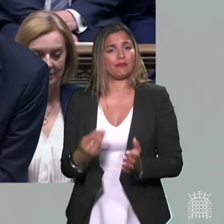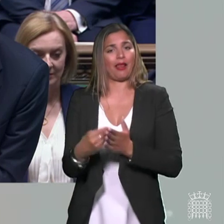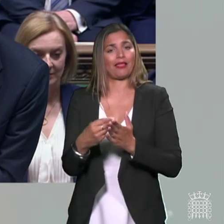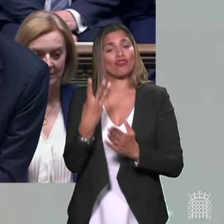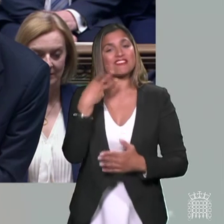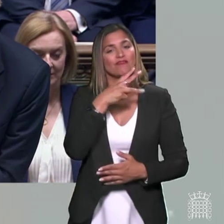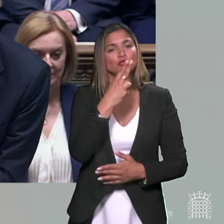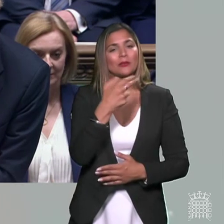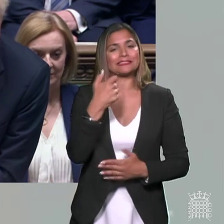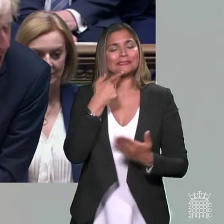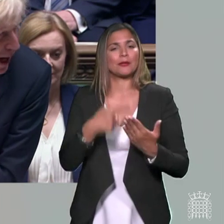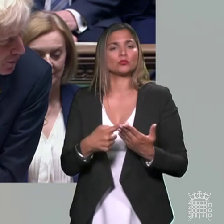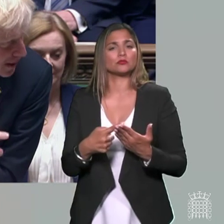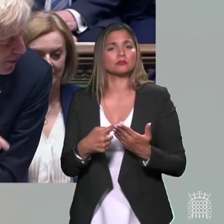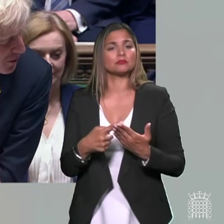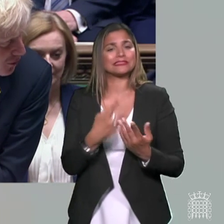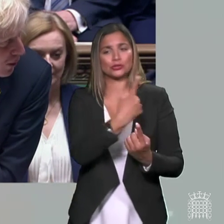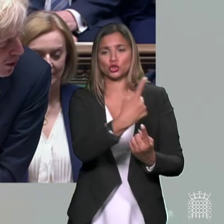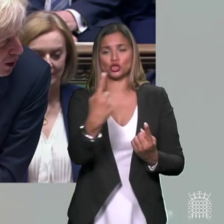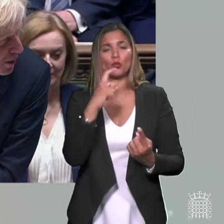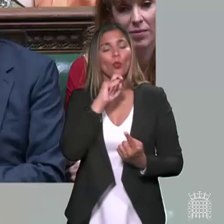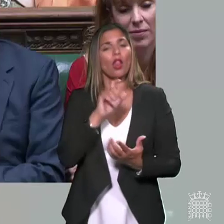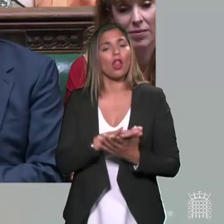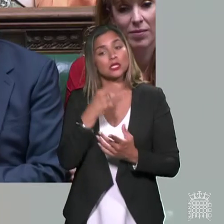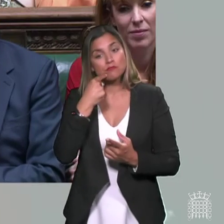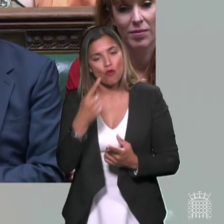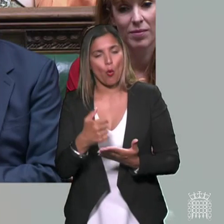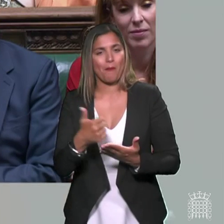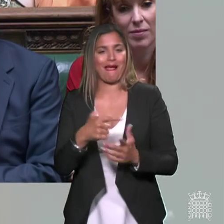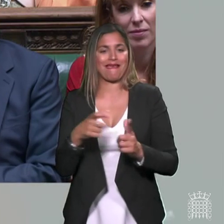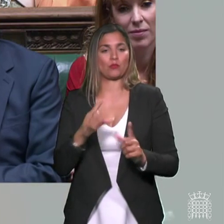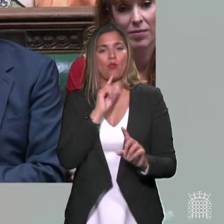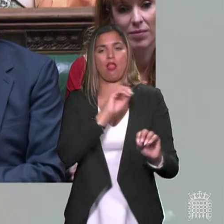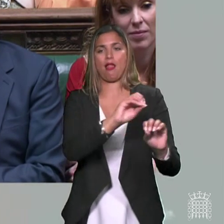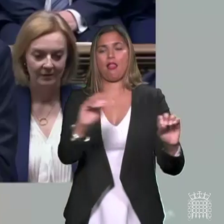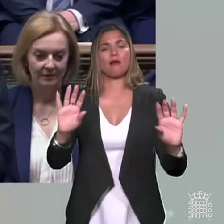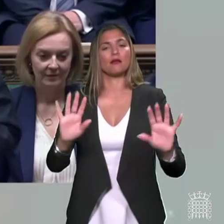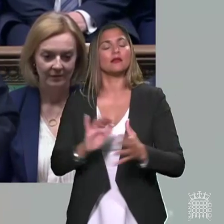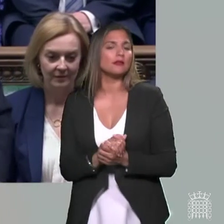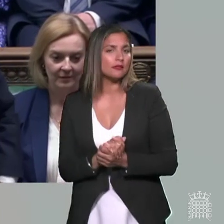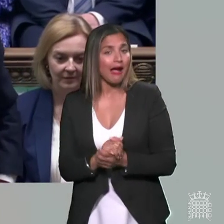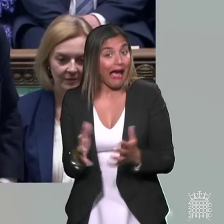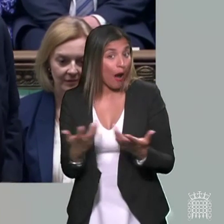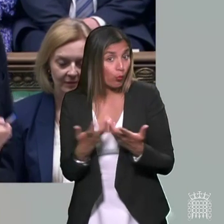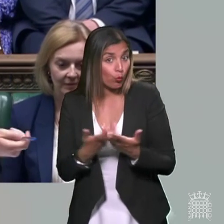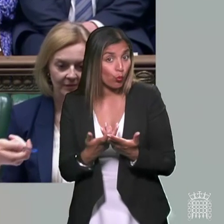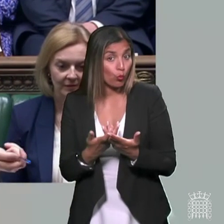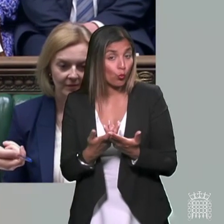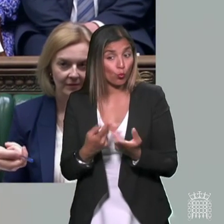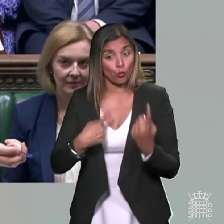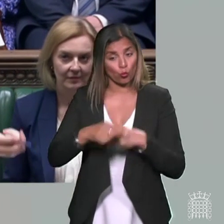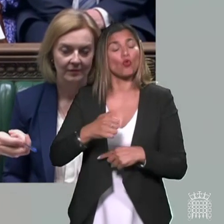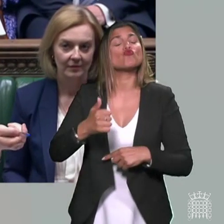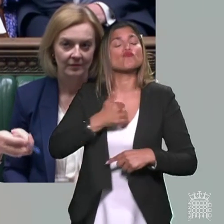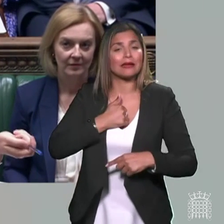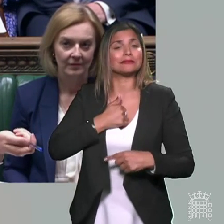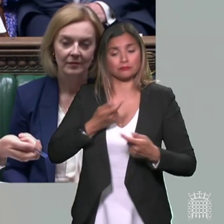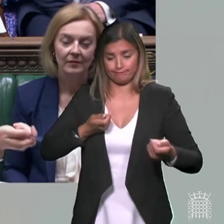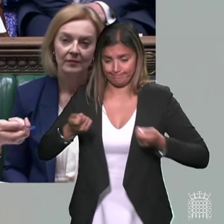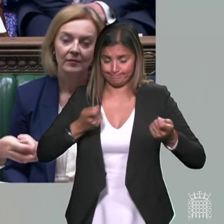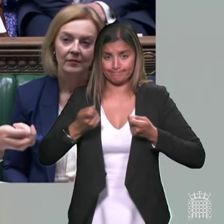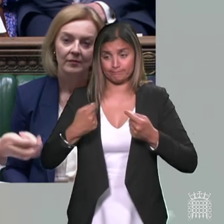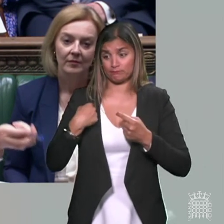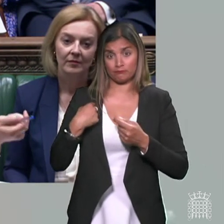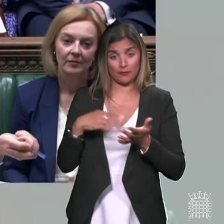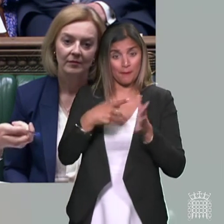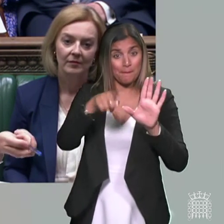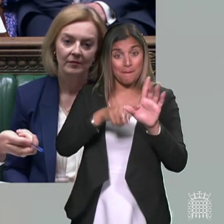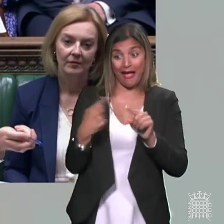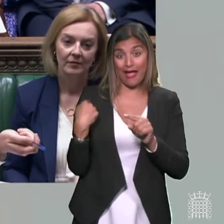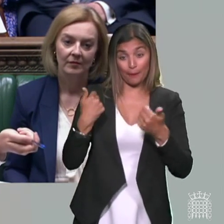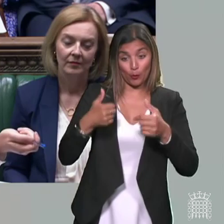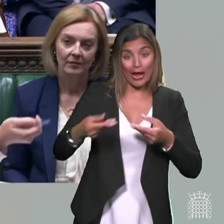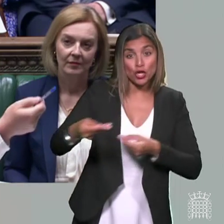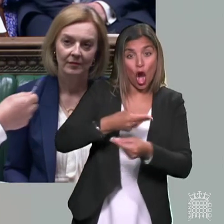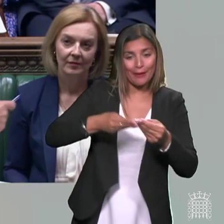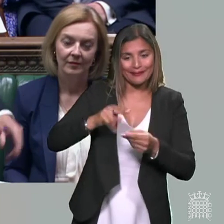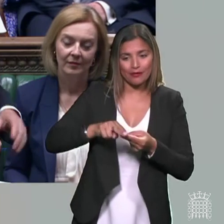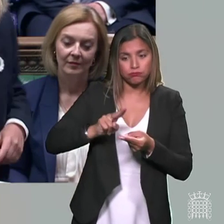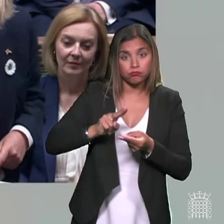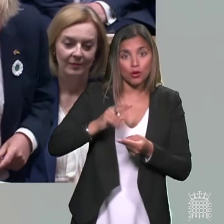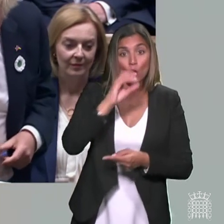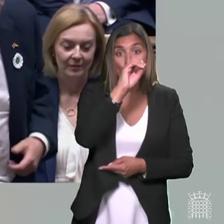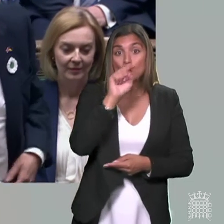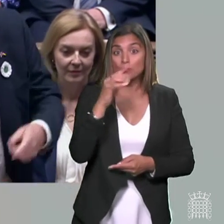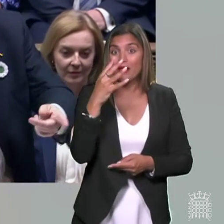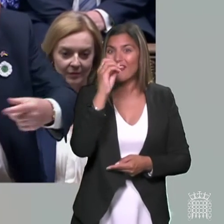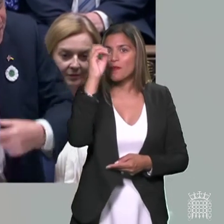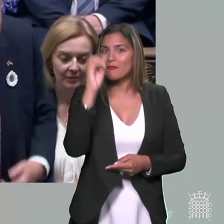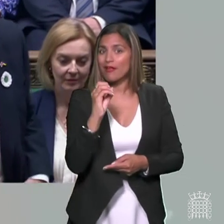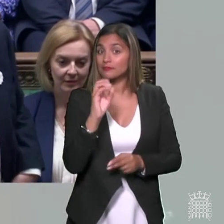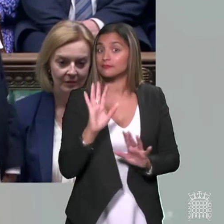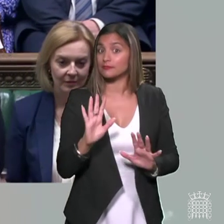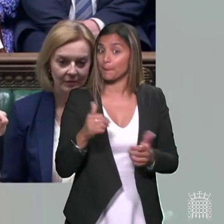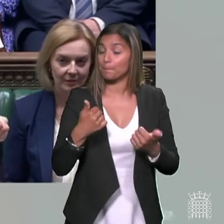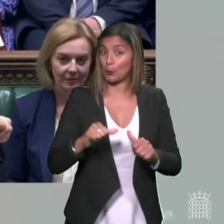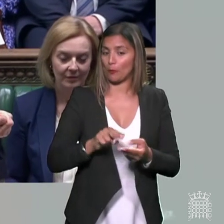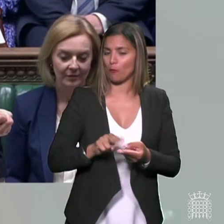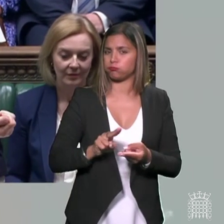Because we took the decisions to get the strong economy that we currently have, which I am afraid were resisted by— Growth in May was at 0.5%, which the Opposition were not expecting.